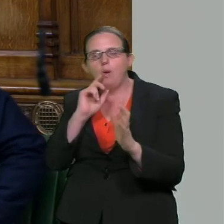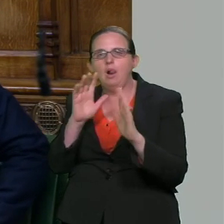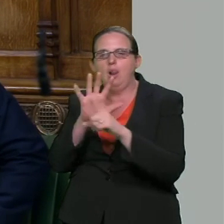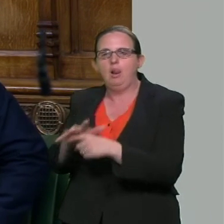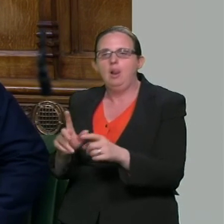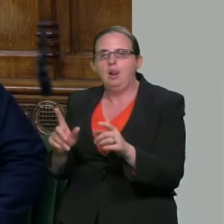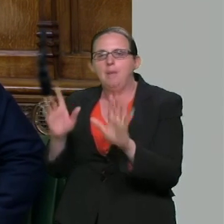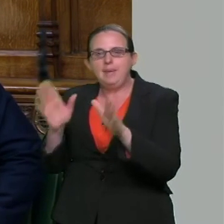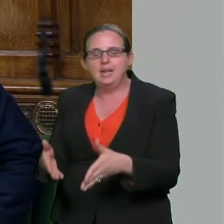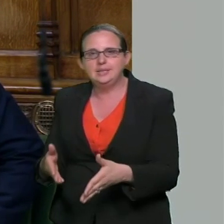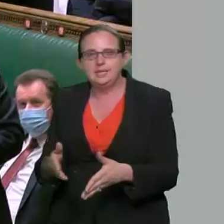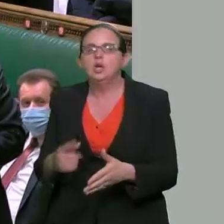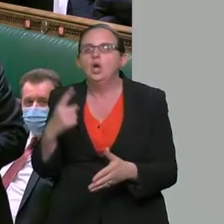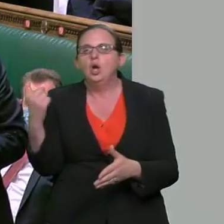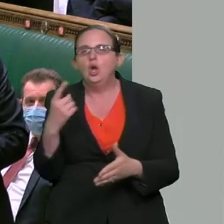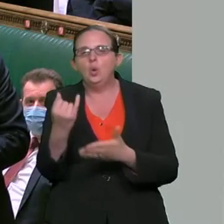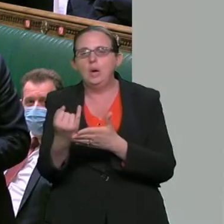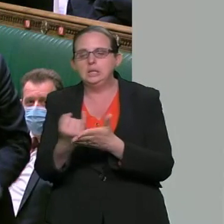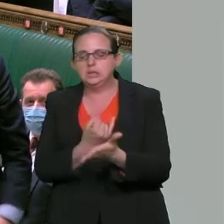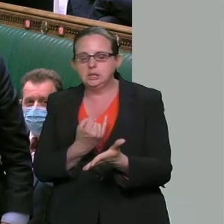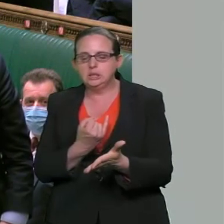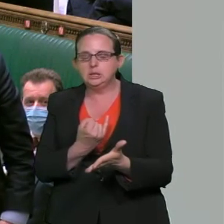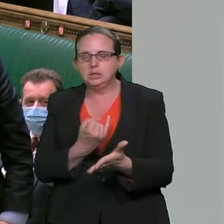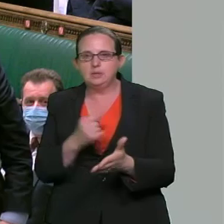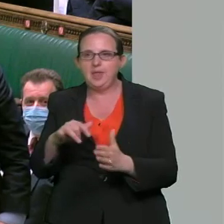Guess who voted against that Bill on a three-line Whip?